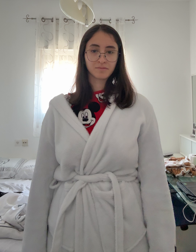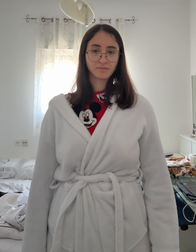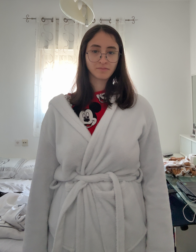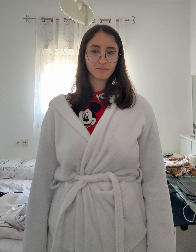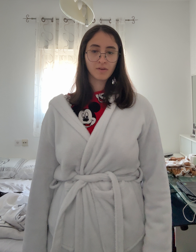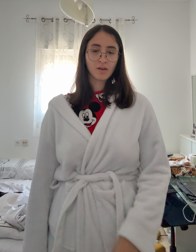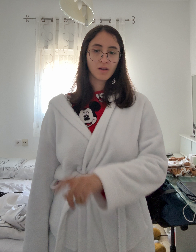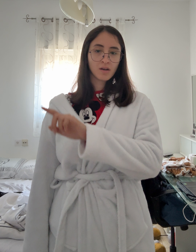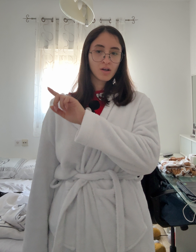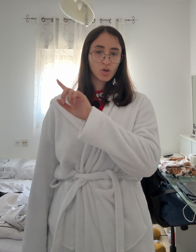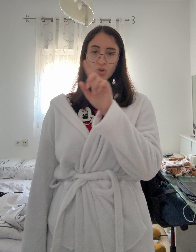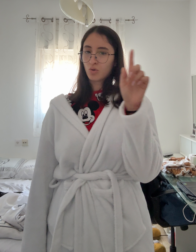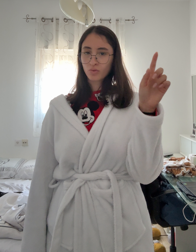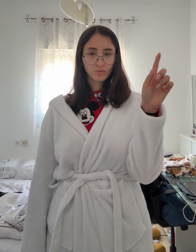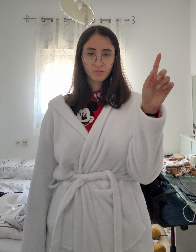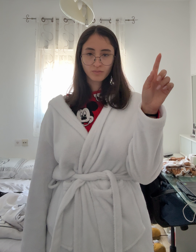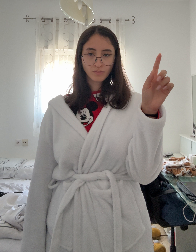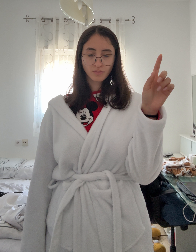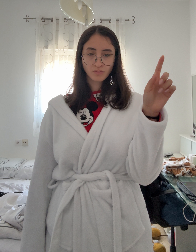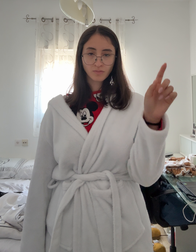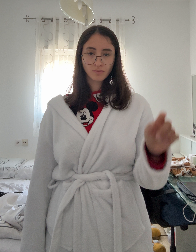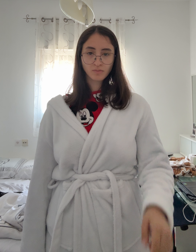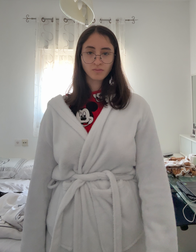לא